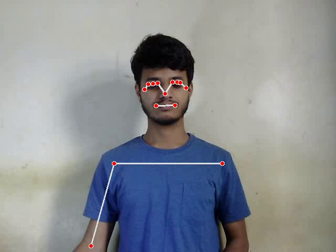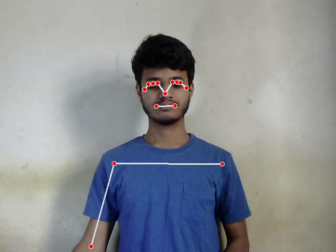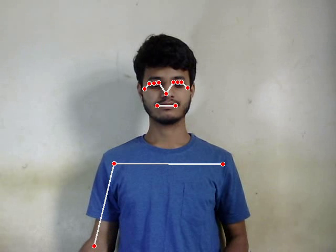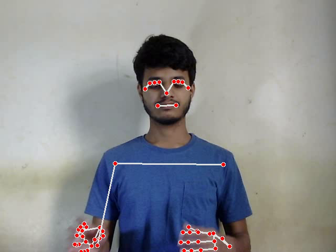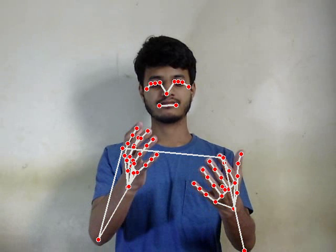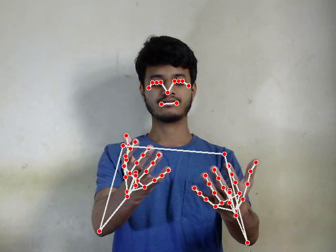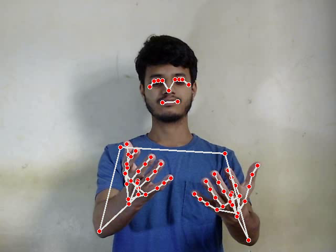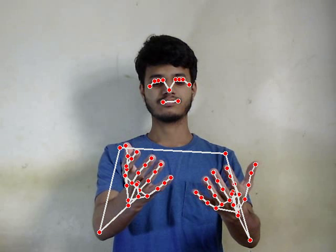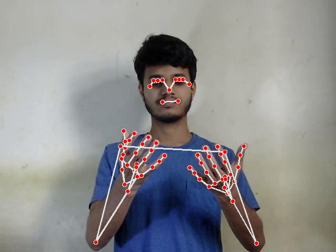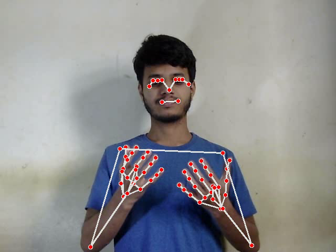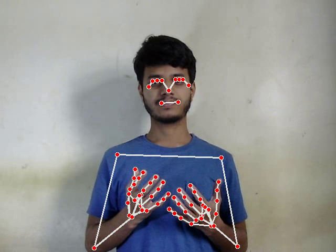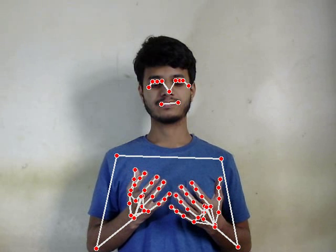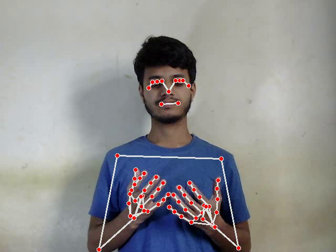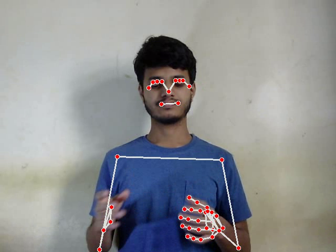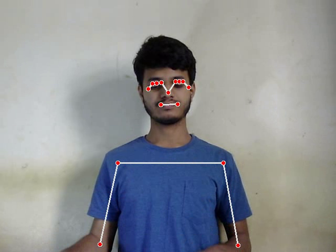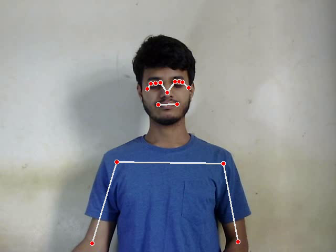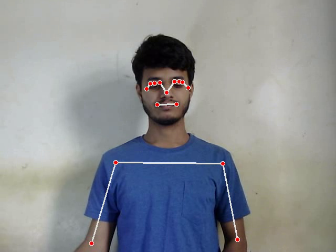want